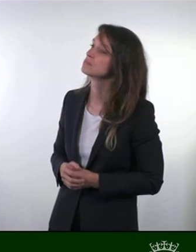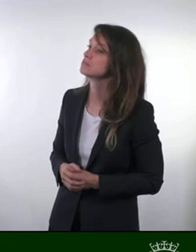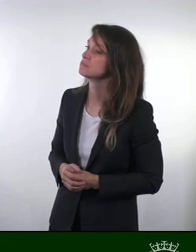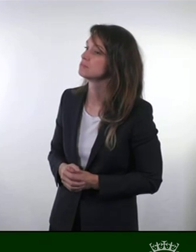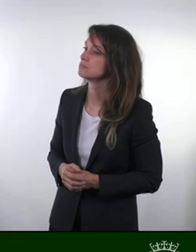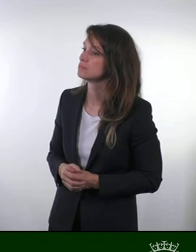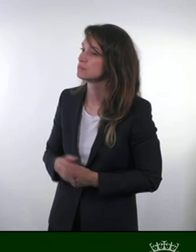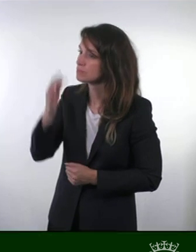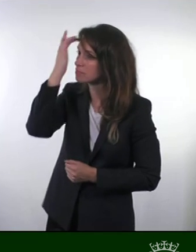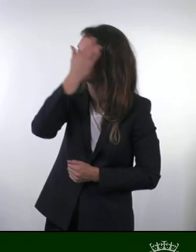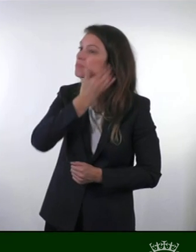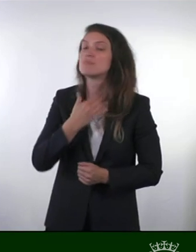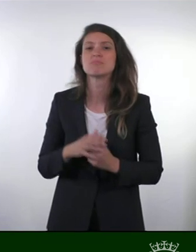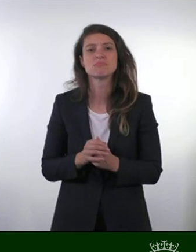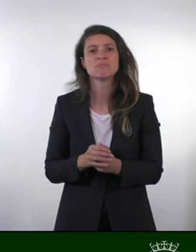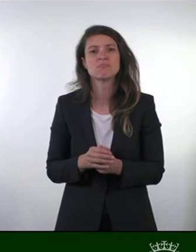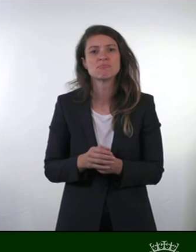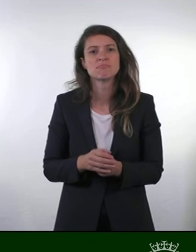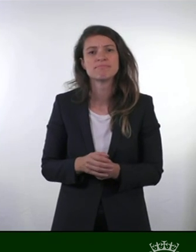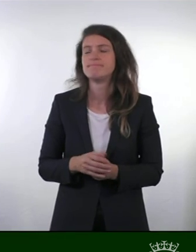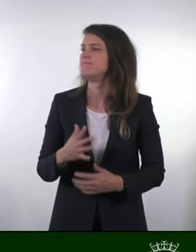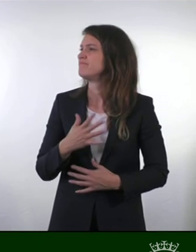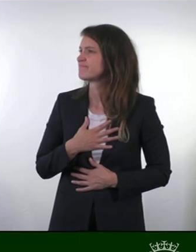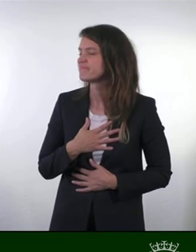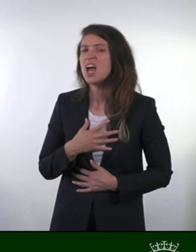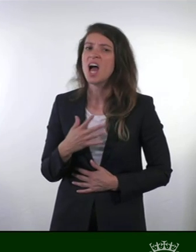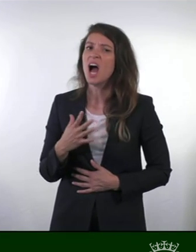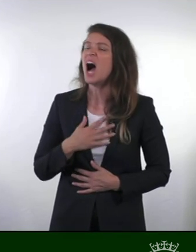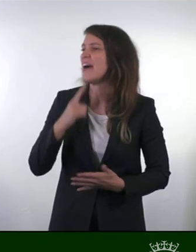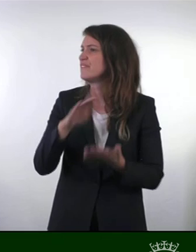I beseech the right honourable Gentleman just to think that he may be mistaken.